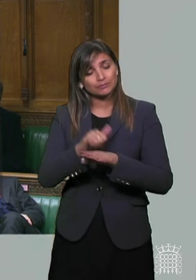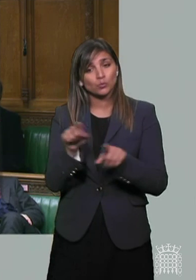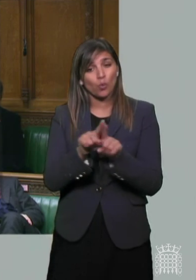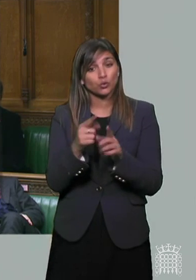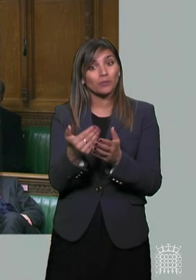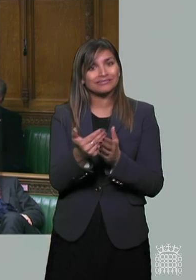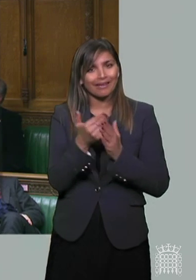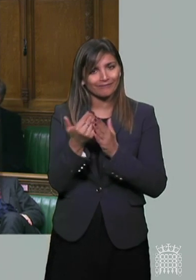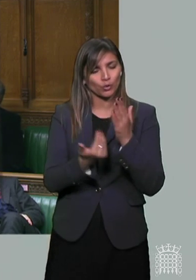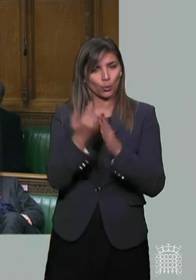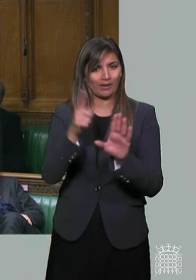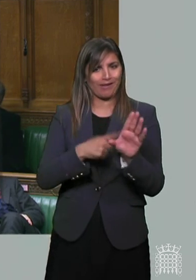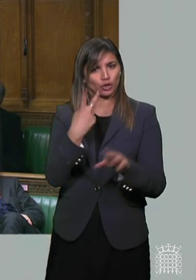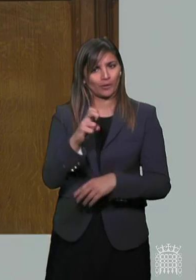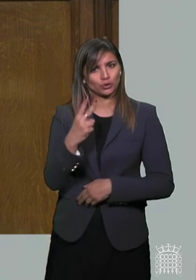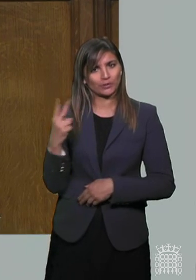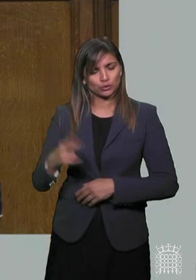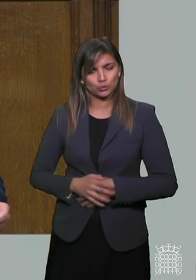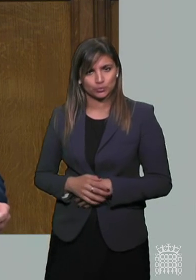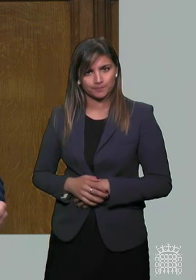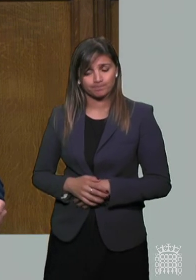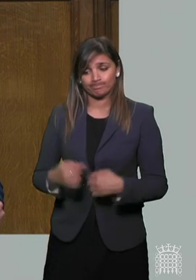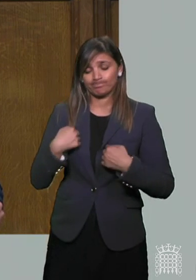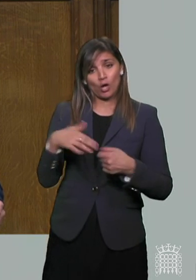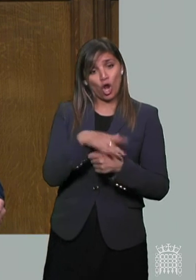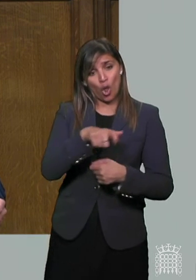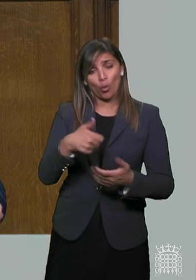What matters to my Sedgefield constituents is jobs, jobs, jobs.